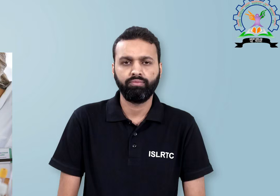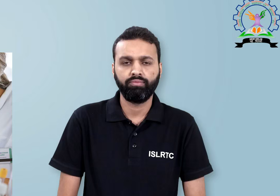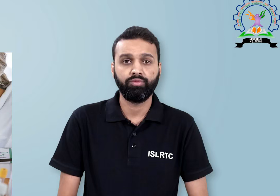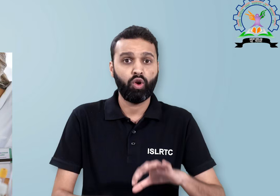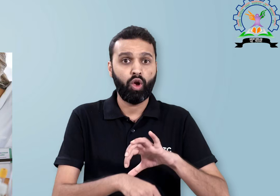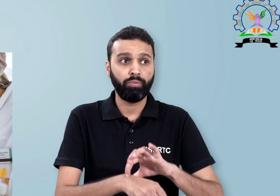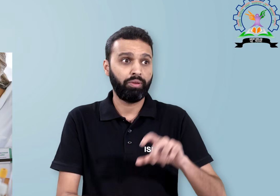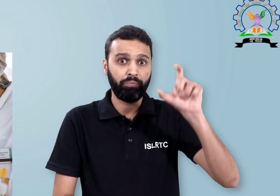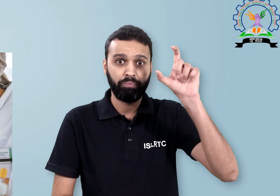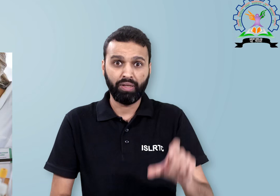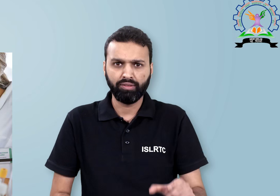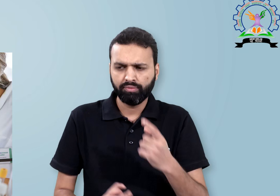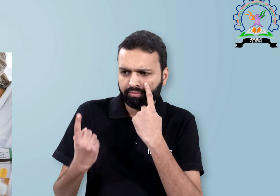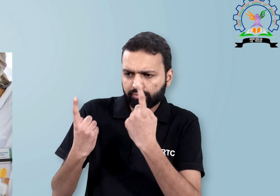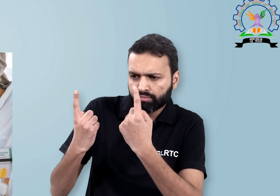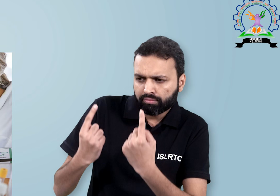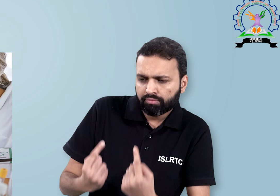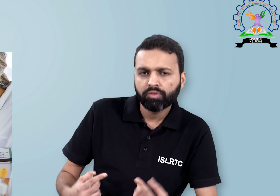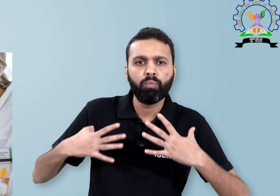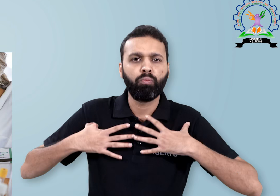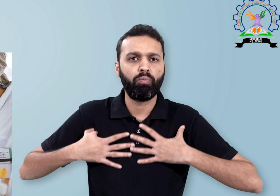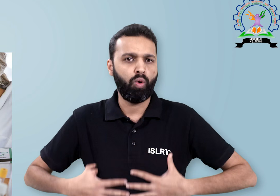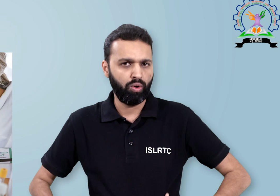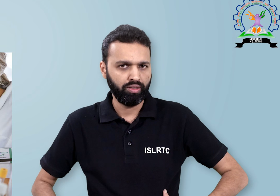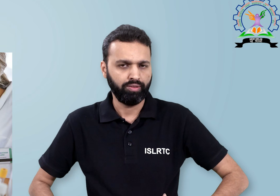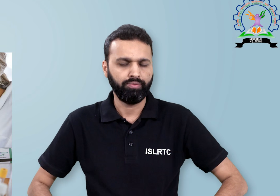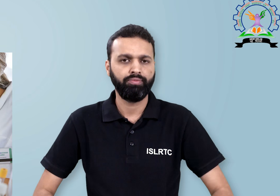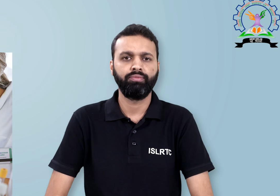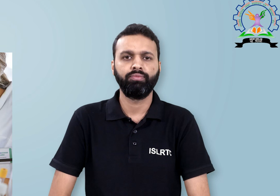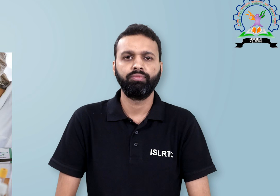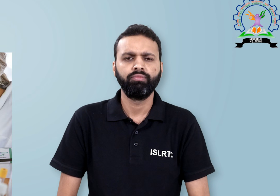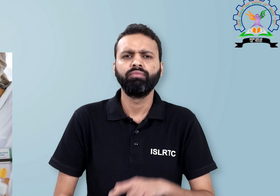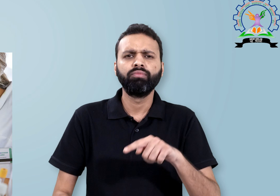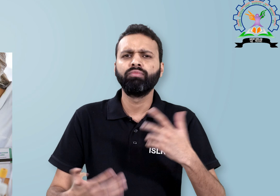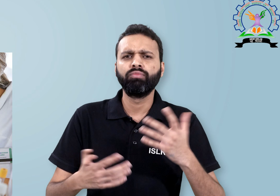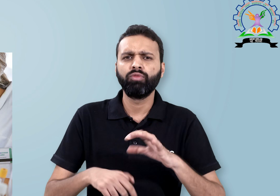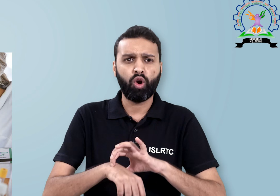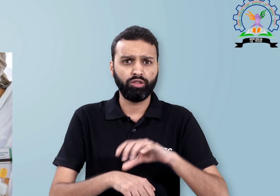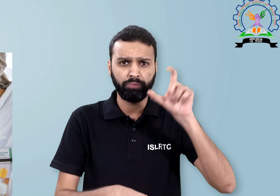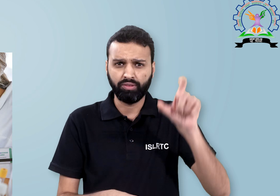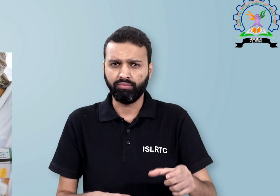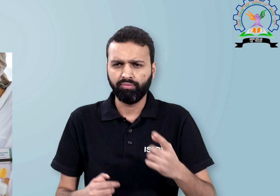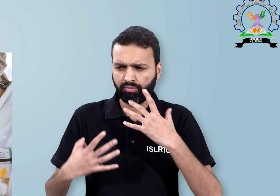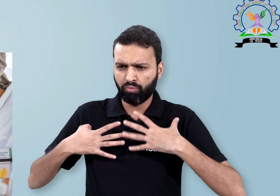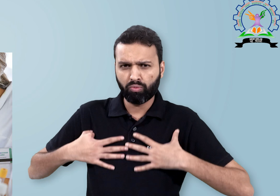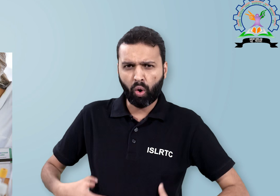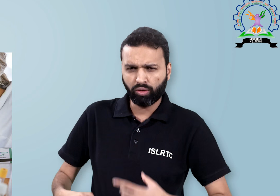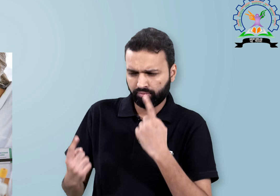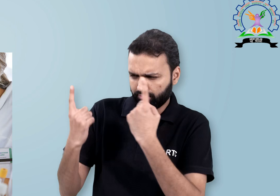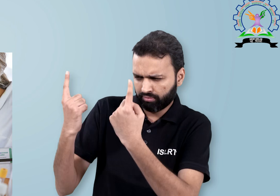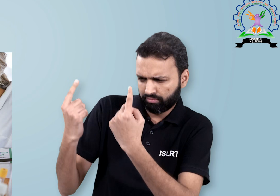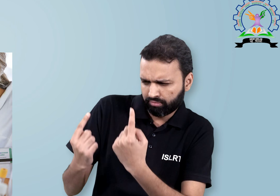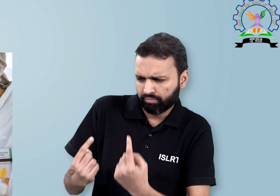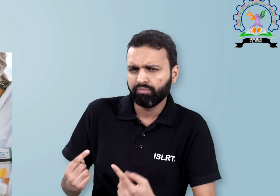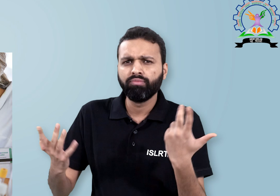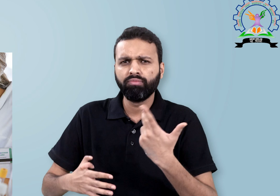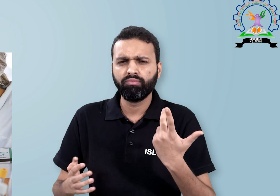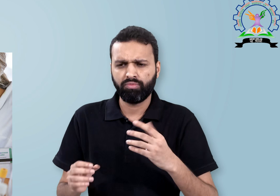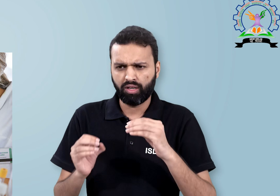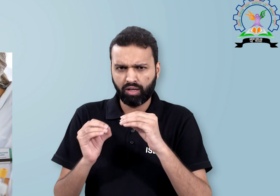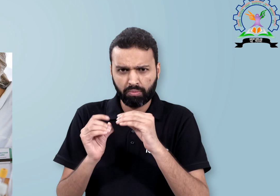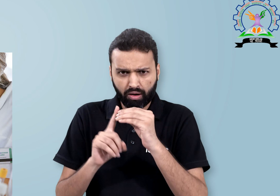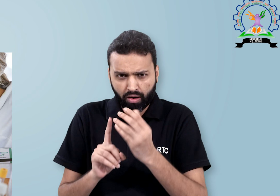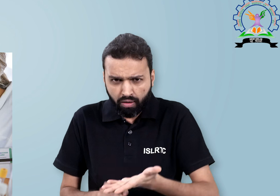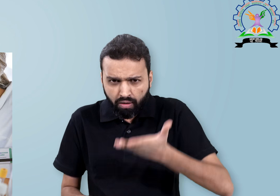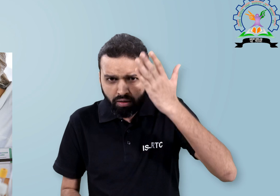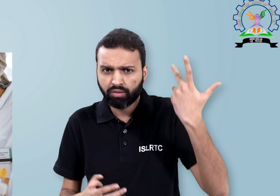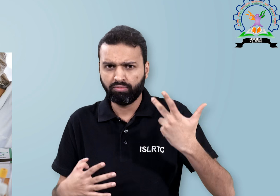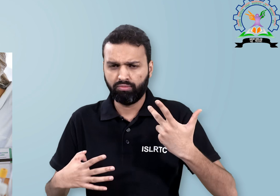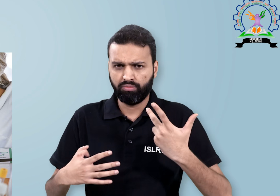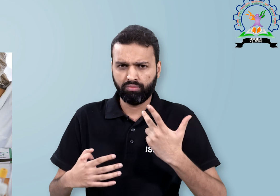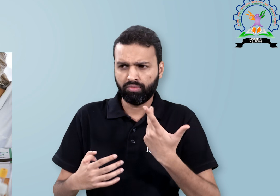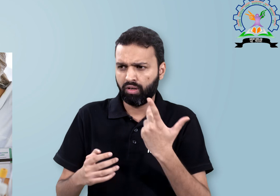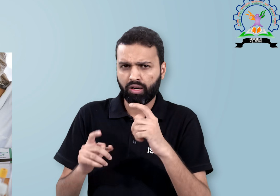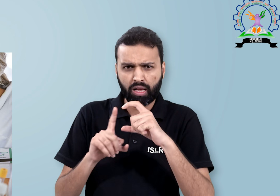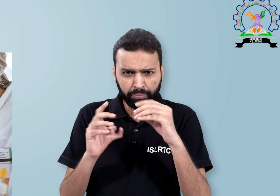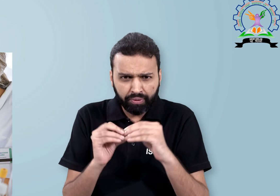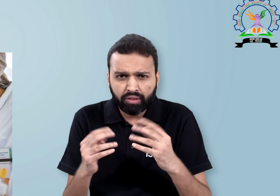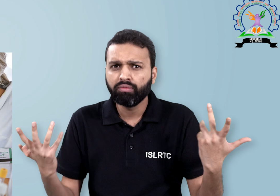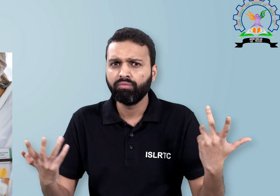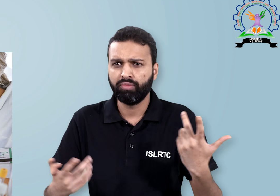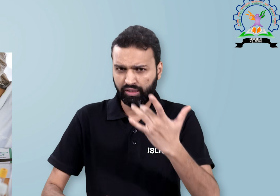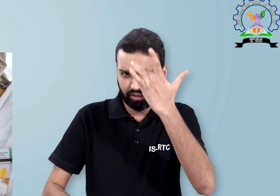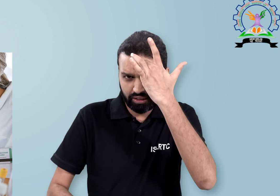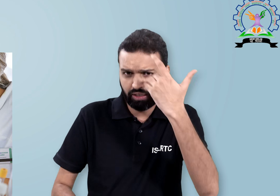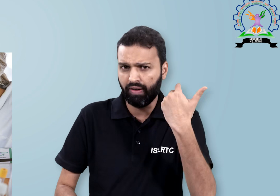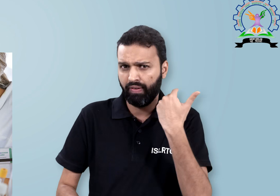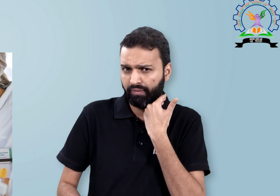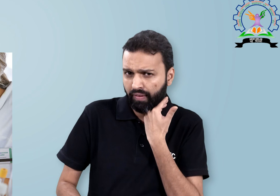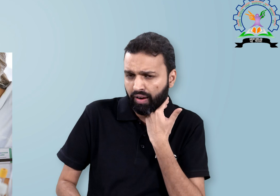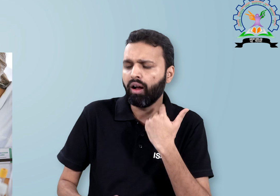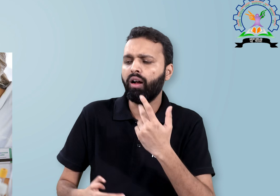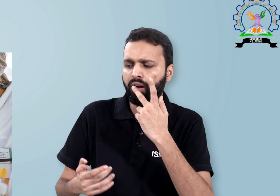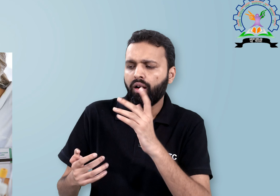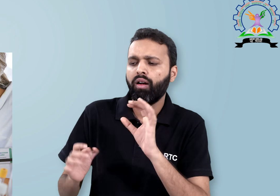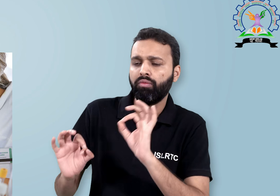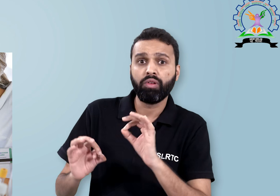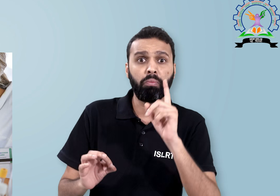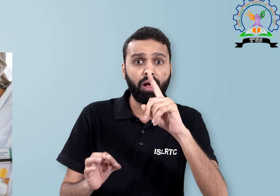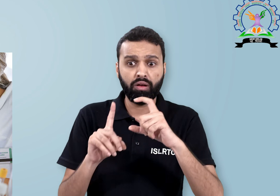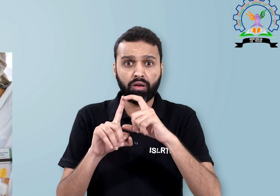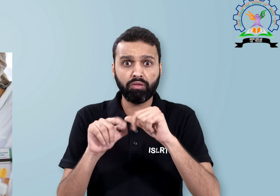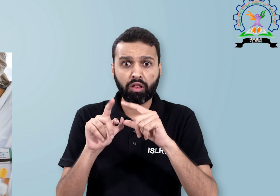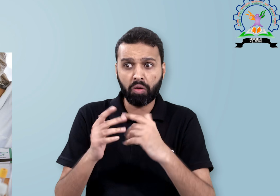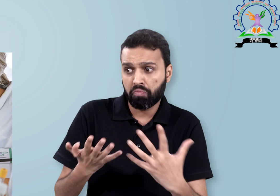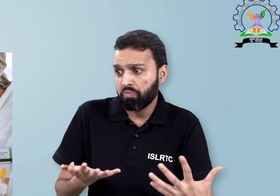Test In medical terms, a test is a procedure used to detect, diagnose, or monitor a disease, condition, or susceptibility.